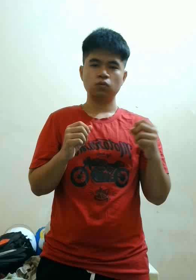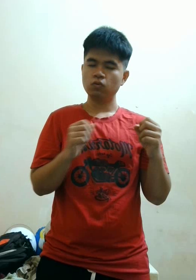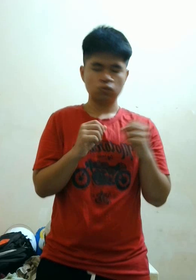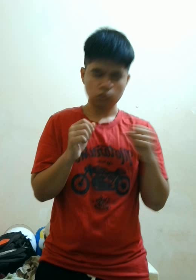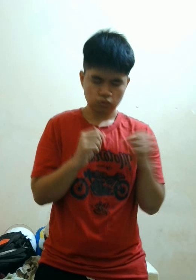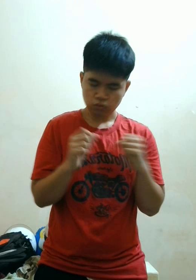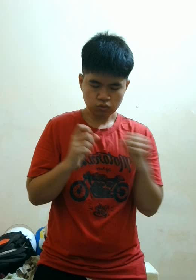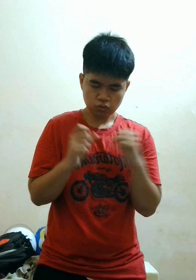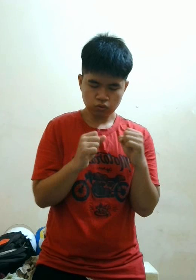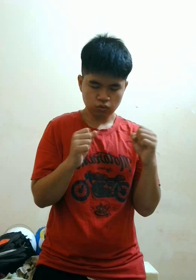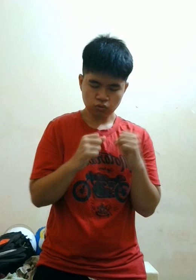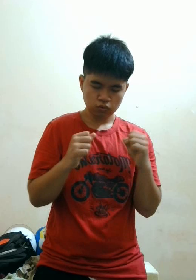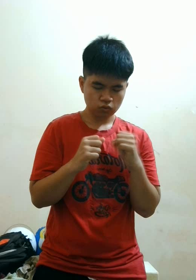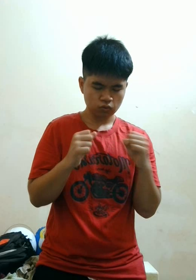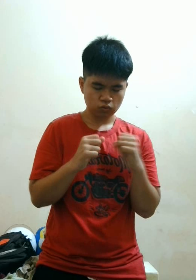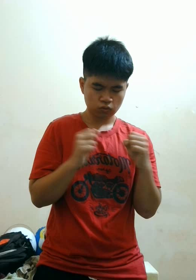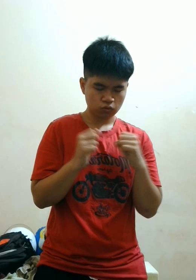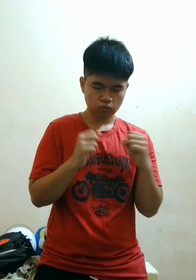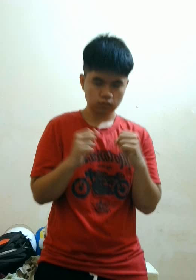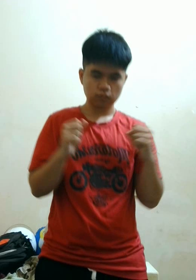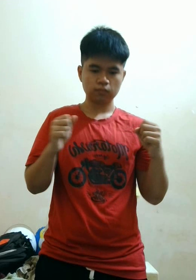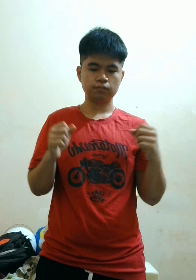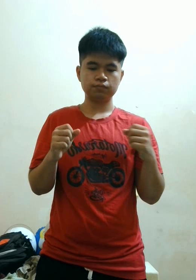lanh